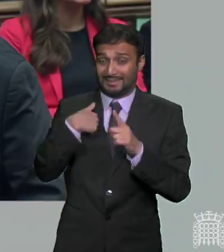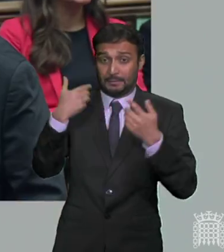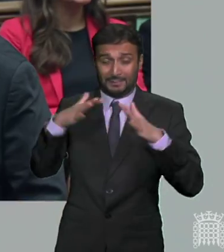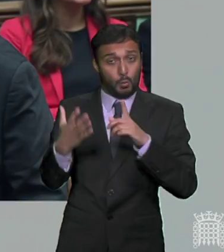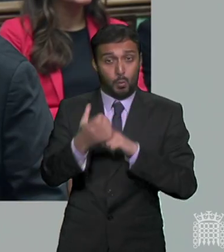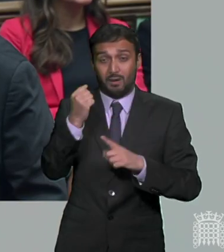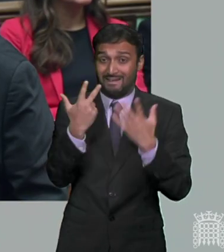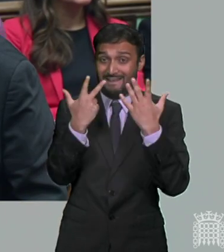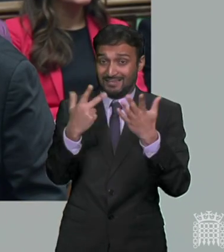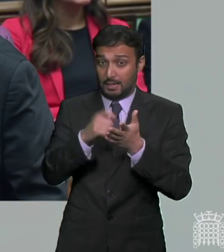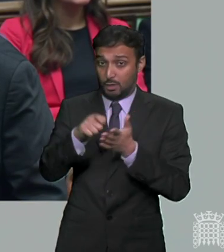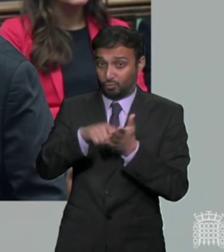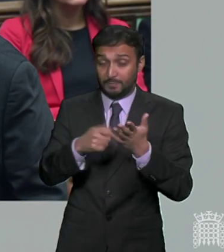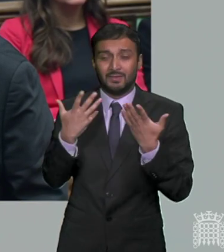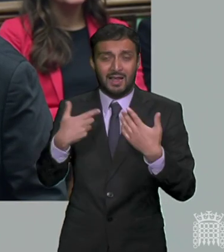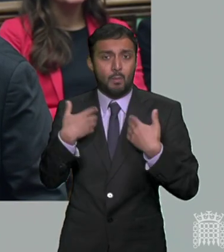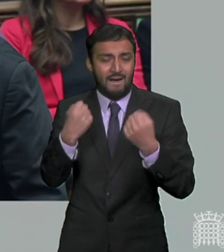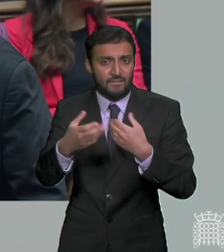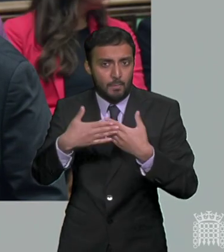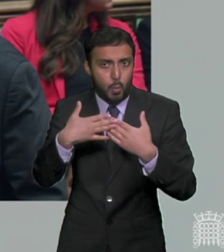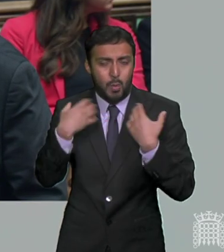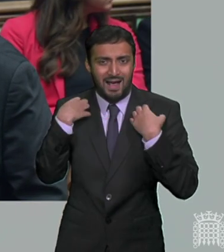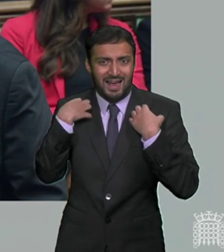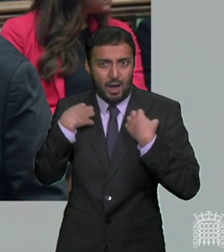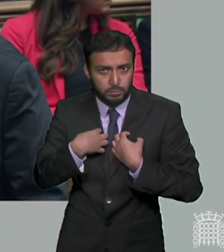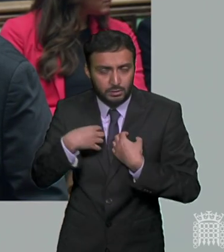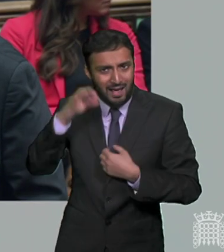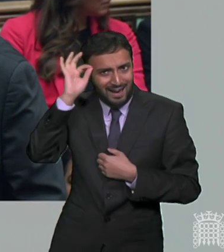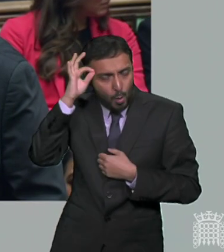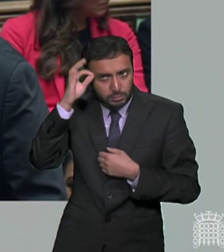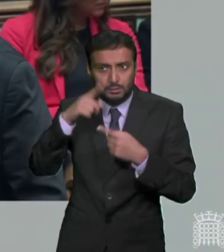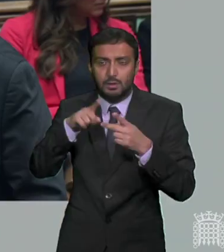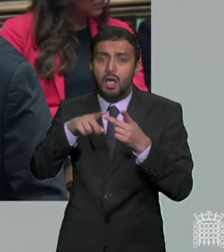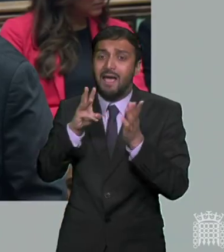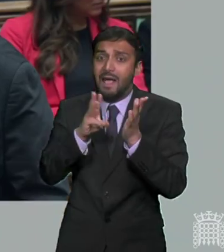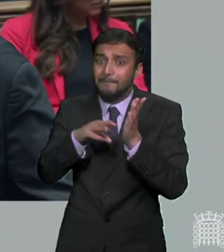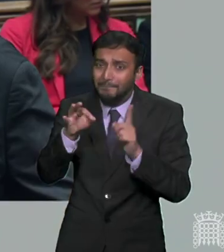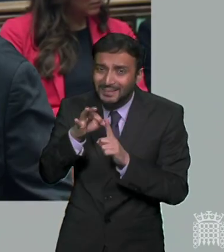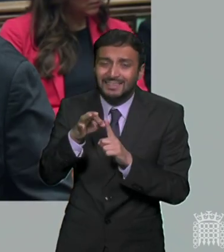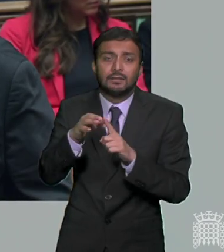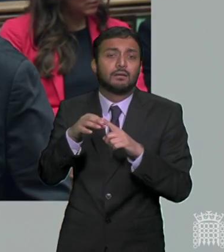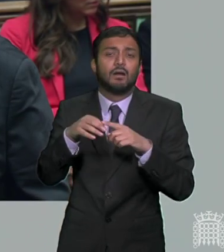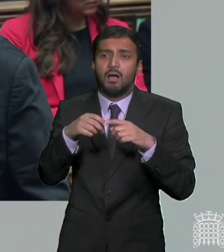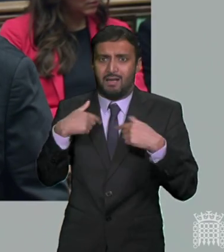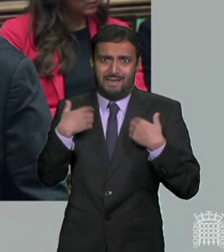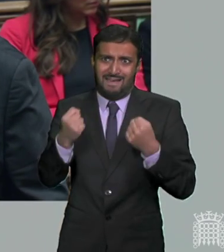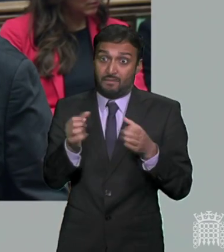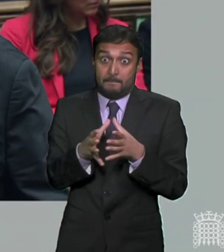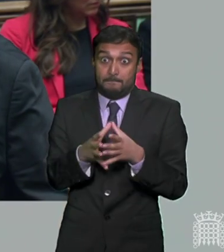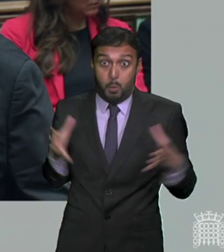We now have more councillors, Members of the Scottish Parliament and MPs in this place than any other Scottish political party.